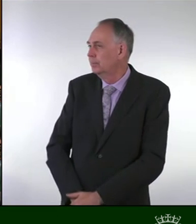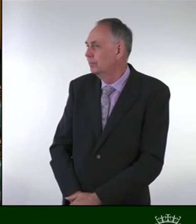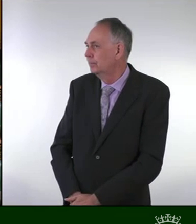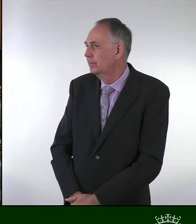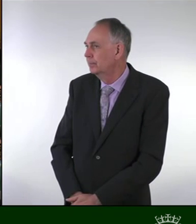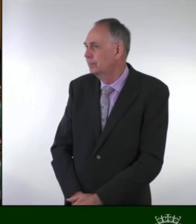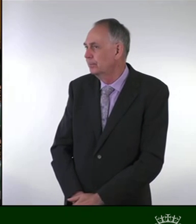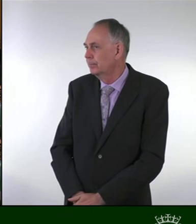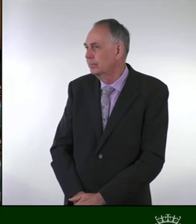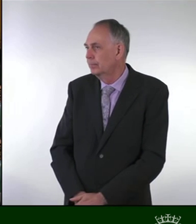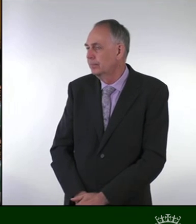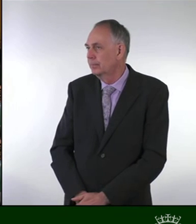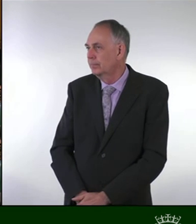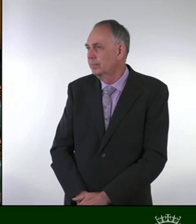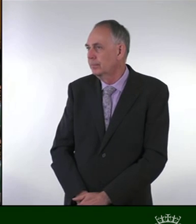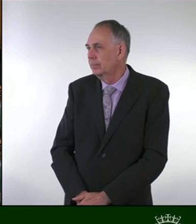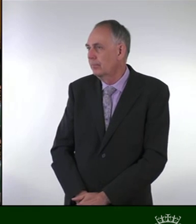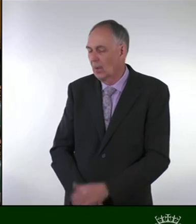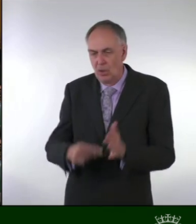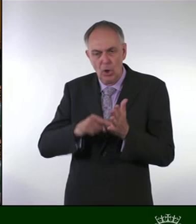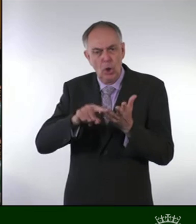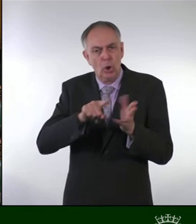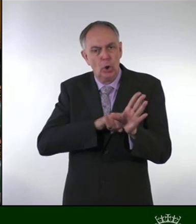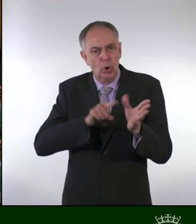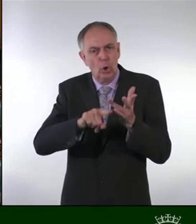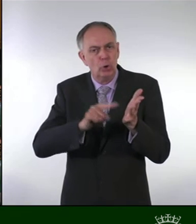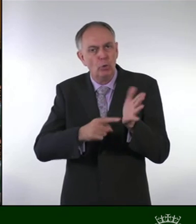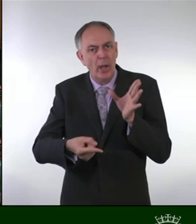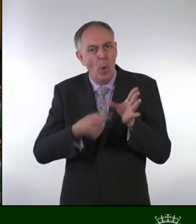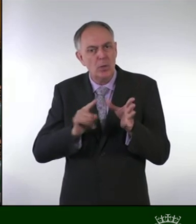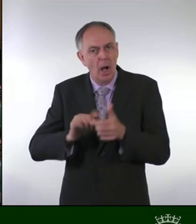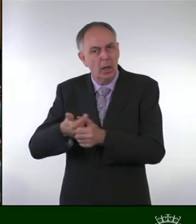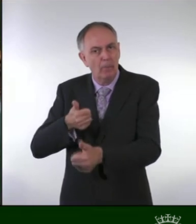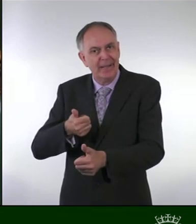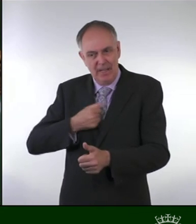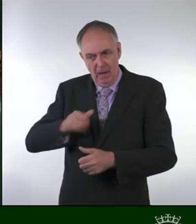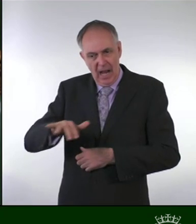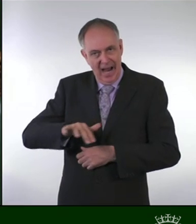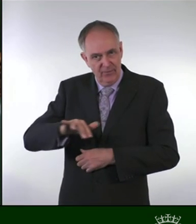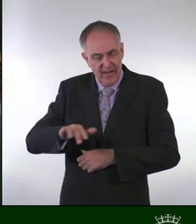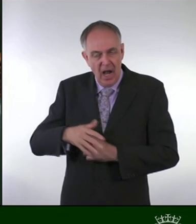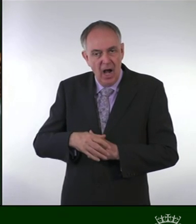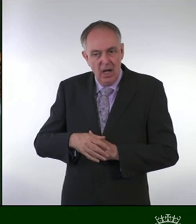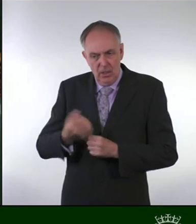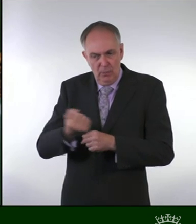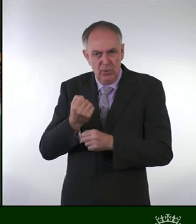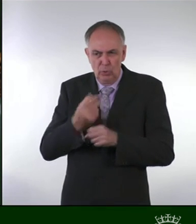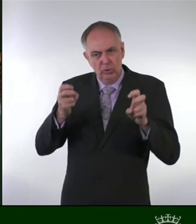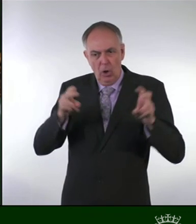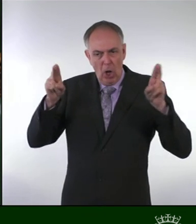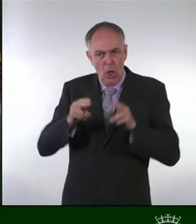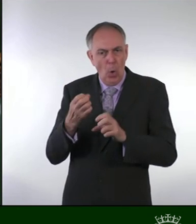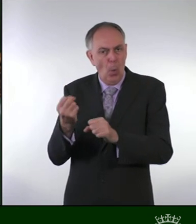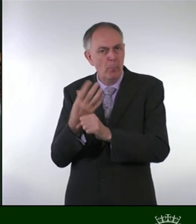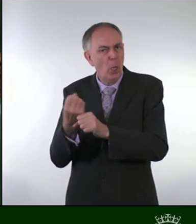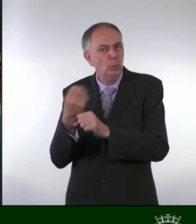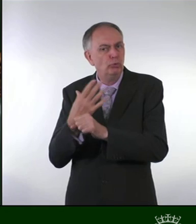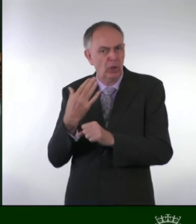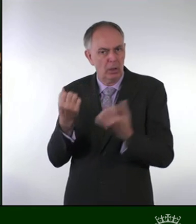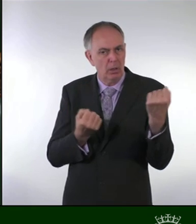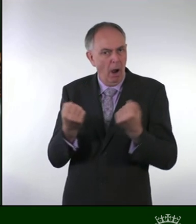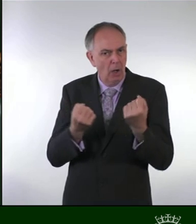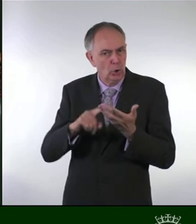It is a pleasure to be back, Mr Speaker. Toyota Motor Manufacturing, which is based in my constituency of South Derbyshire, is the leading producer of low emission hybrid cars in the UK.